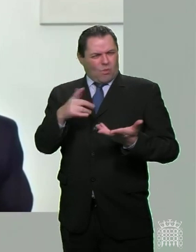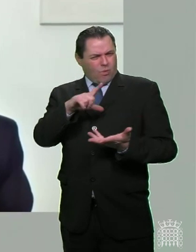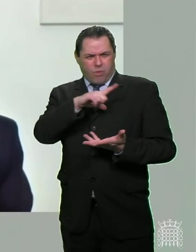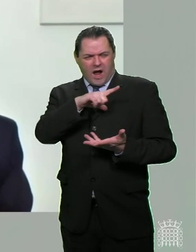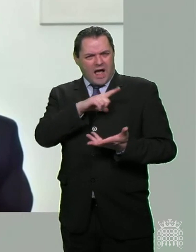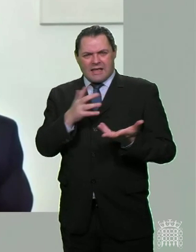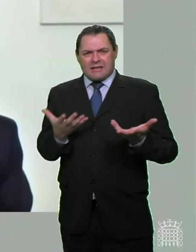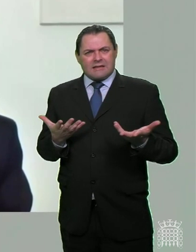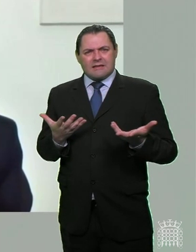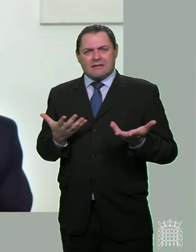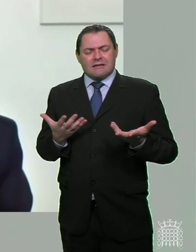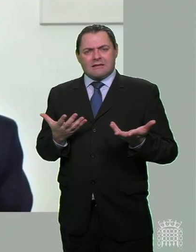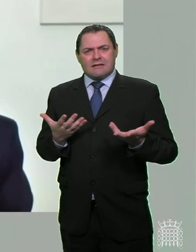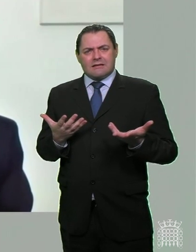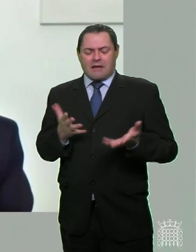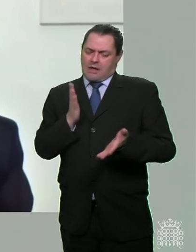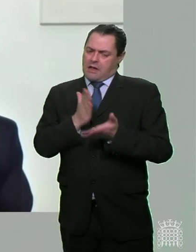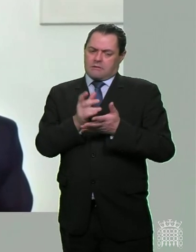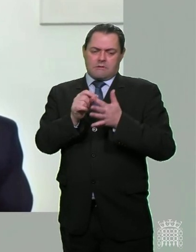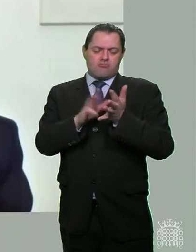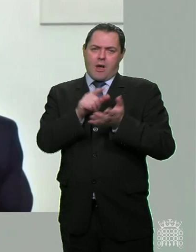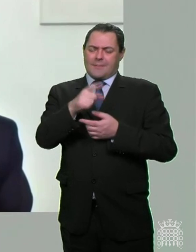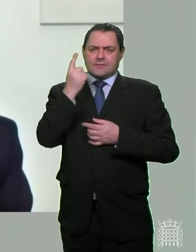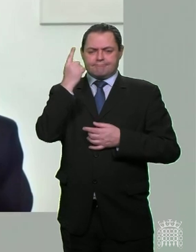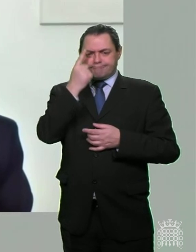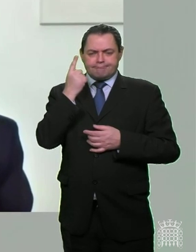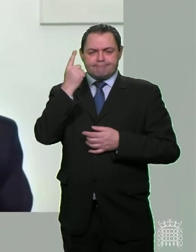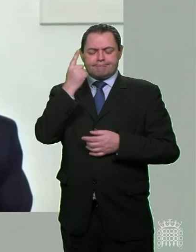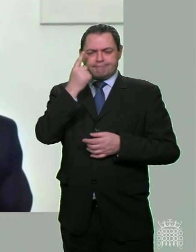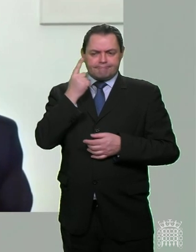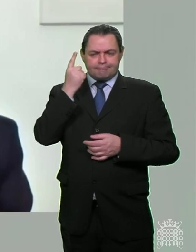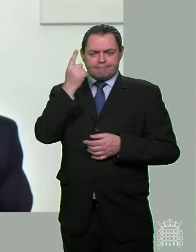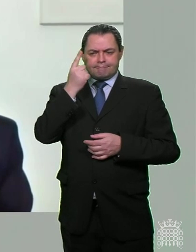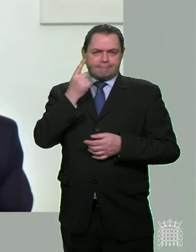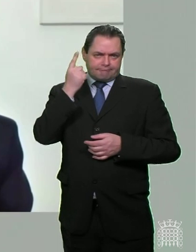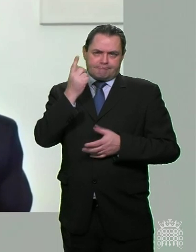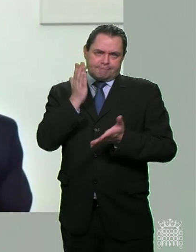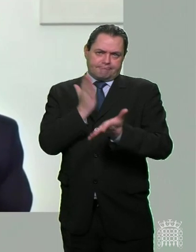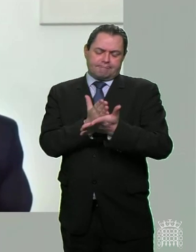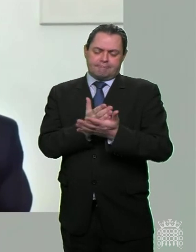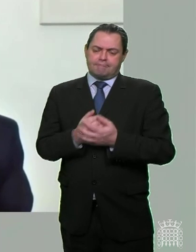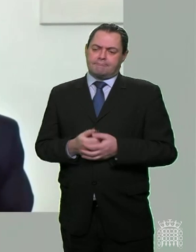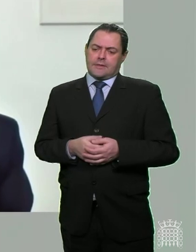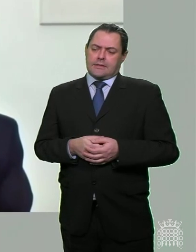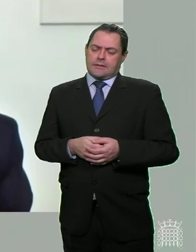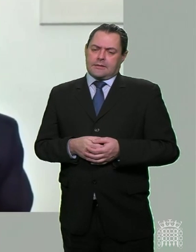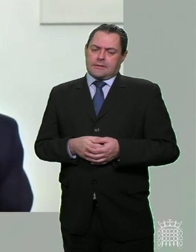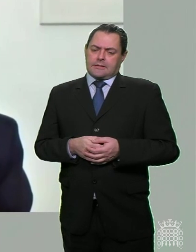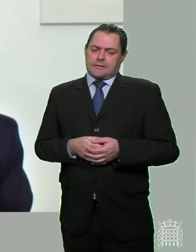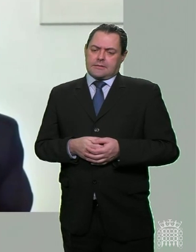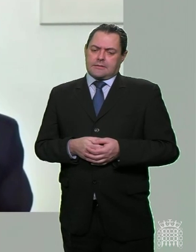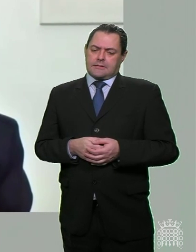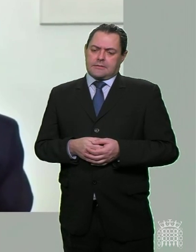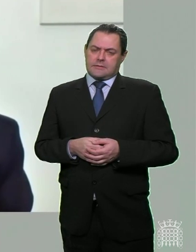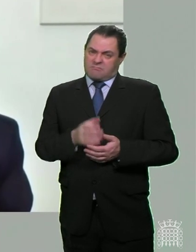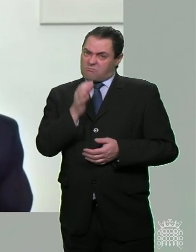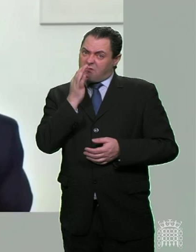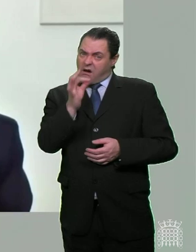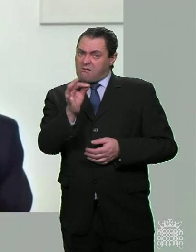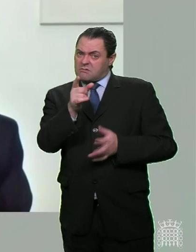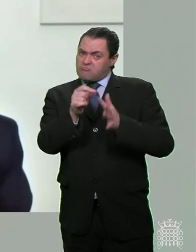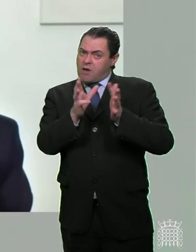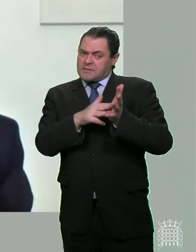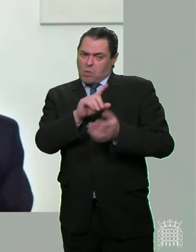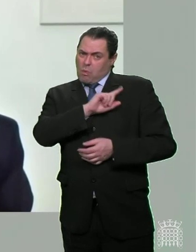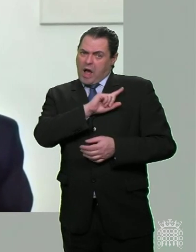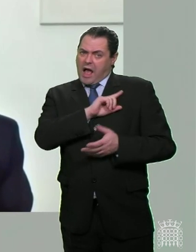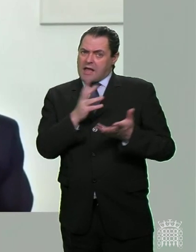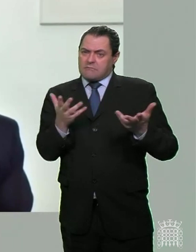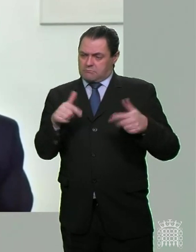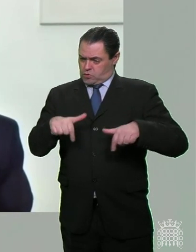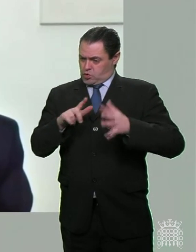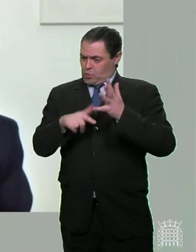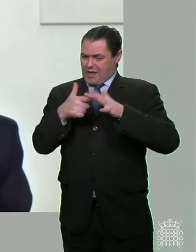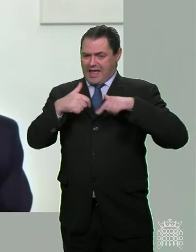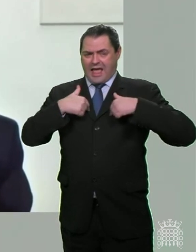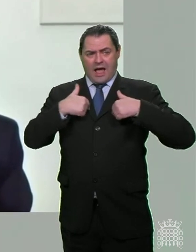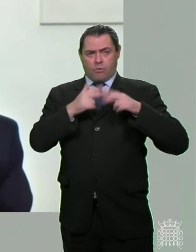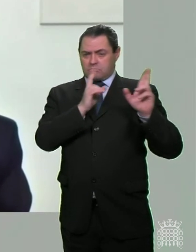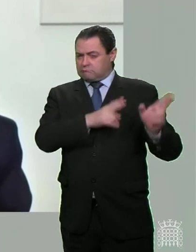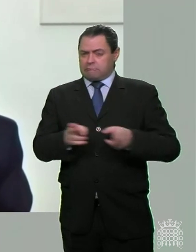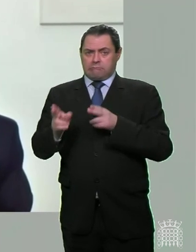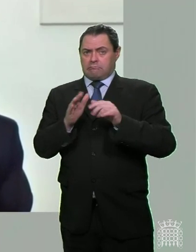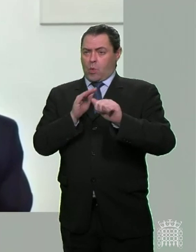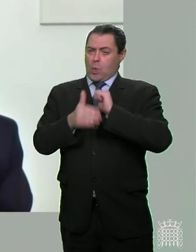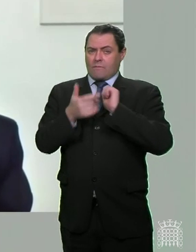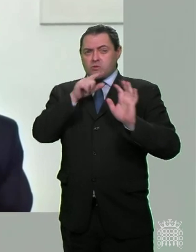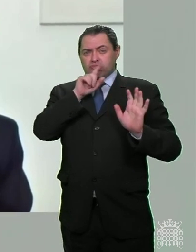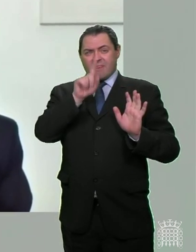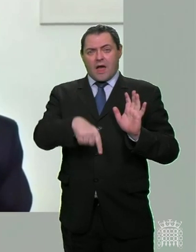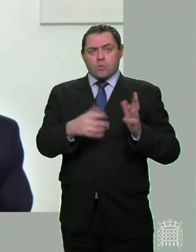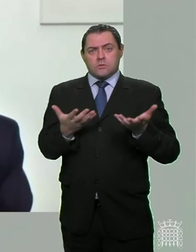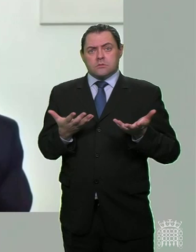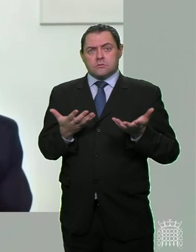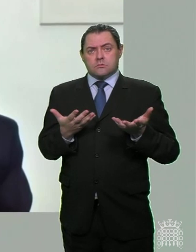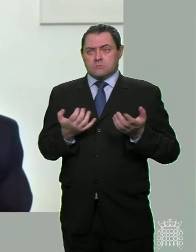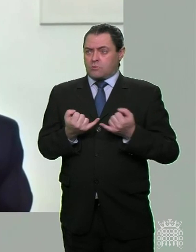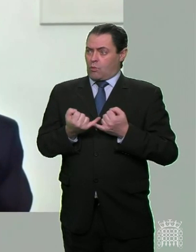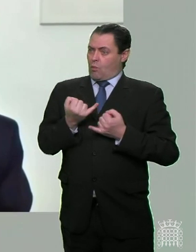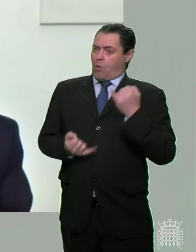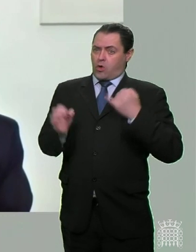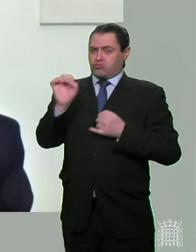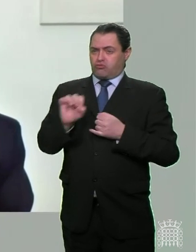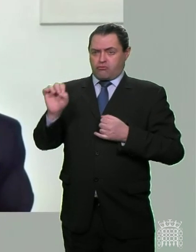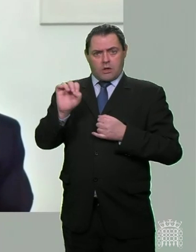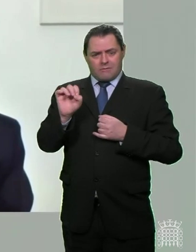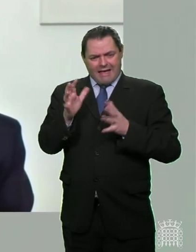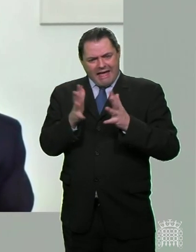The Prime Minister must have thought about that question a lot, so will he tell us why he thinks that the United Kingdom has ended up with a death toll of 100,000—the highest number in Europe?